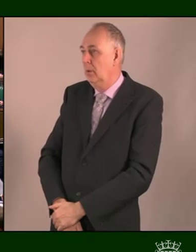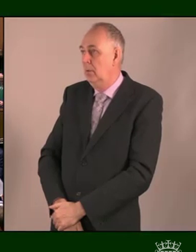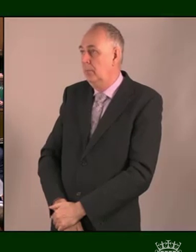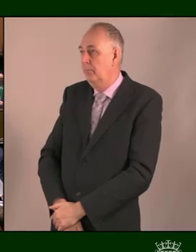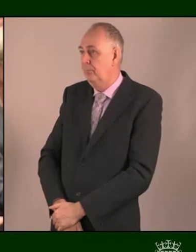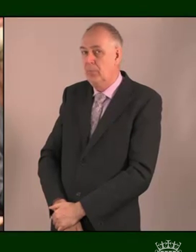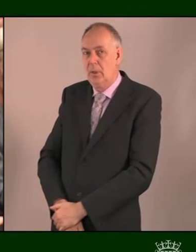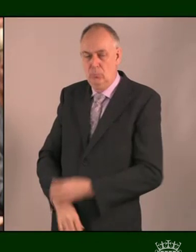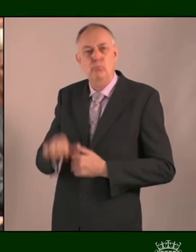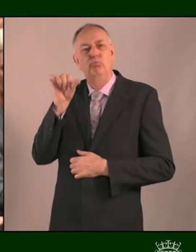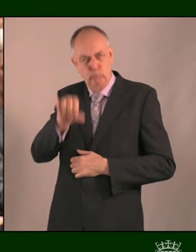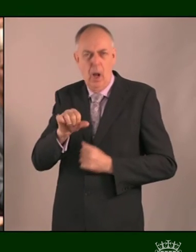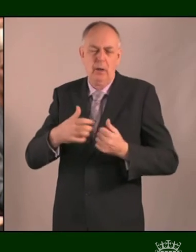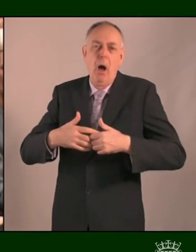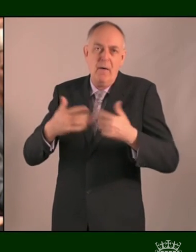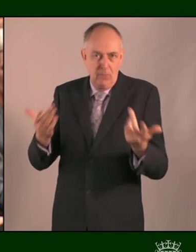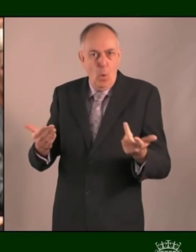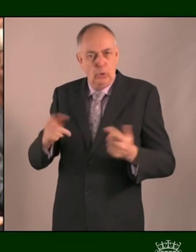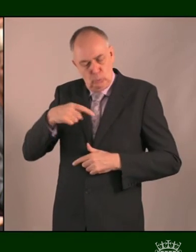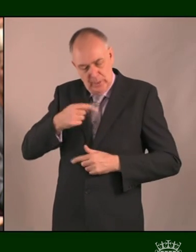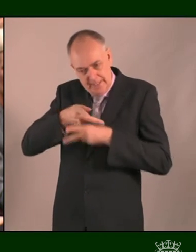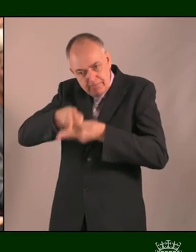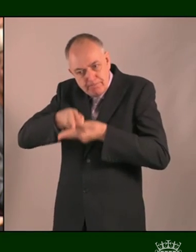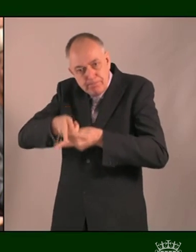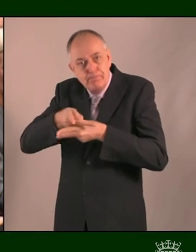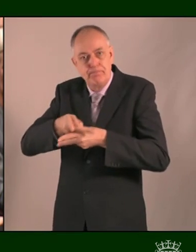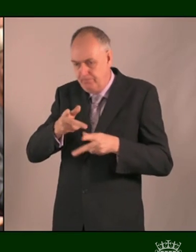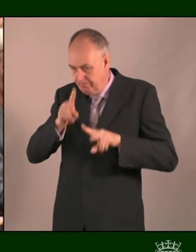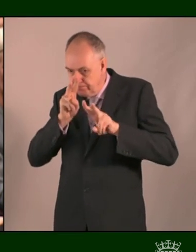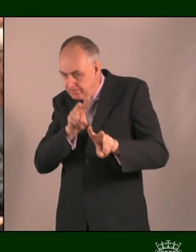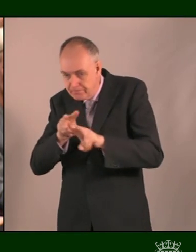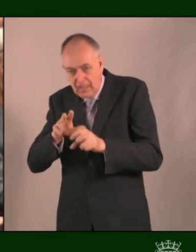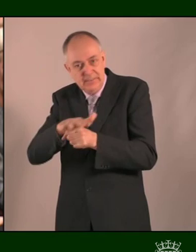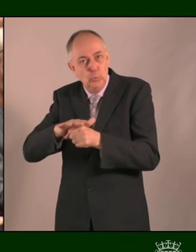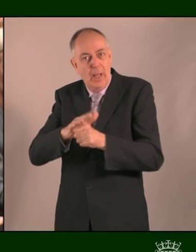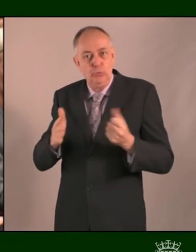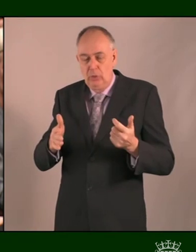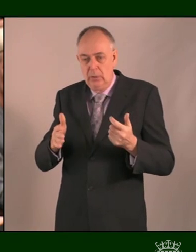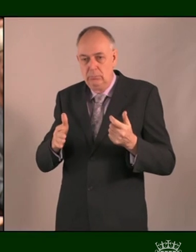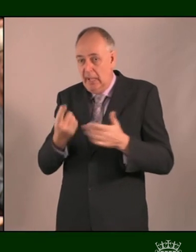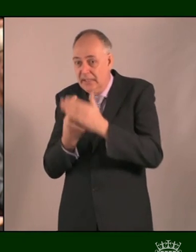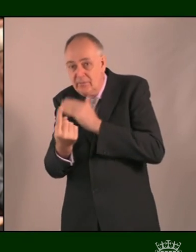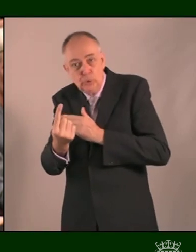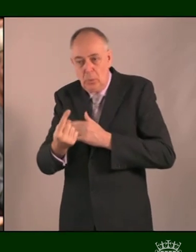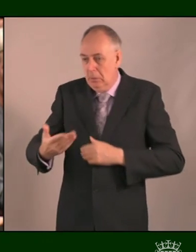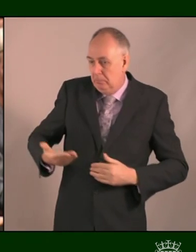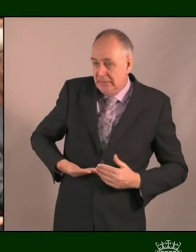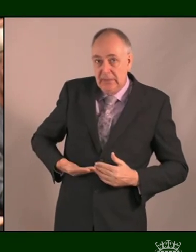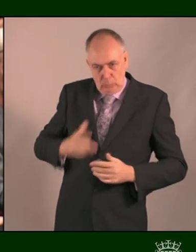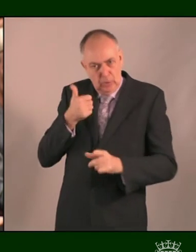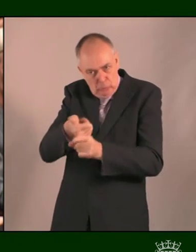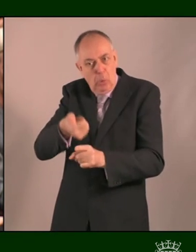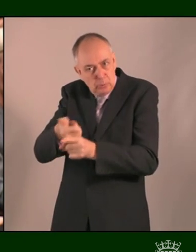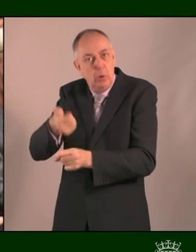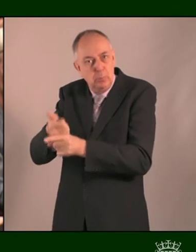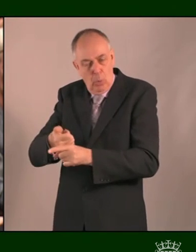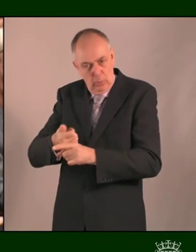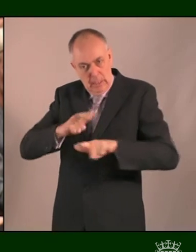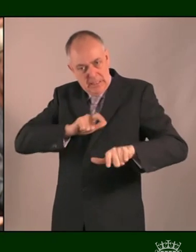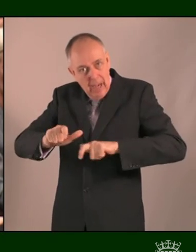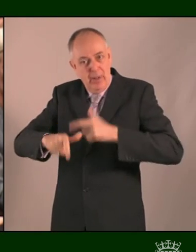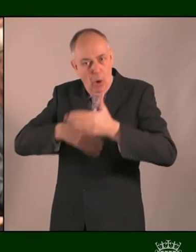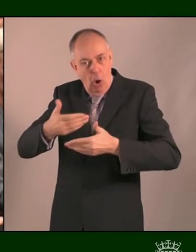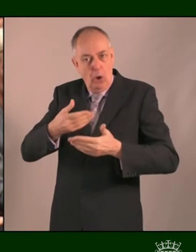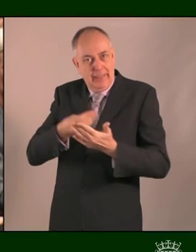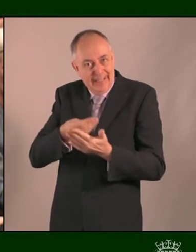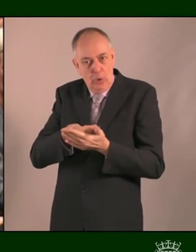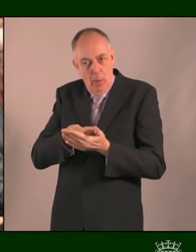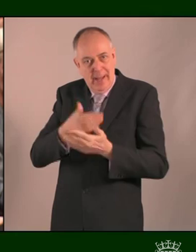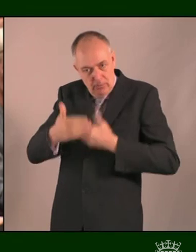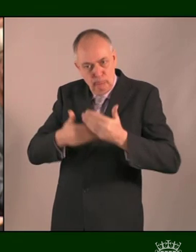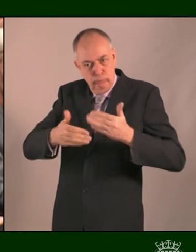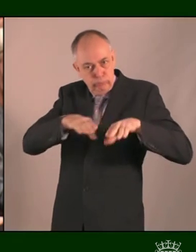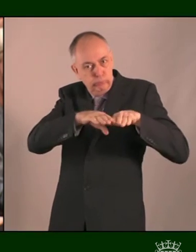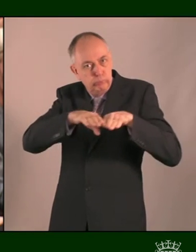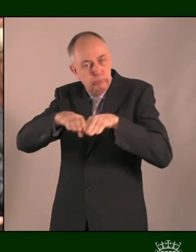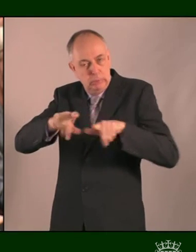We are of course monitoring the situation and are prepared to support individuals, businesses and the economy to maintain economic confidence, quite rightly.